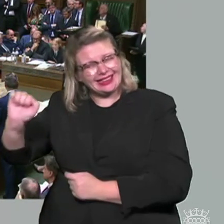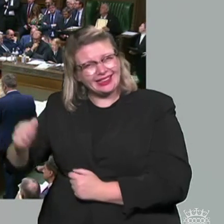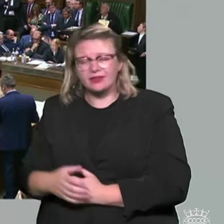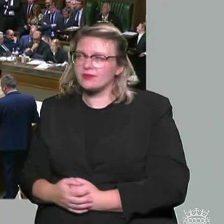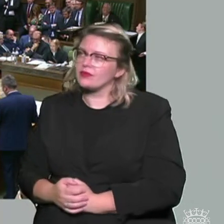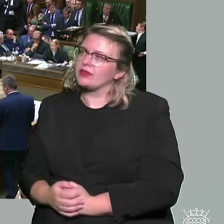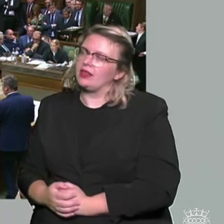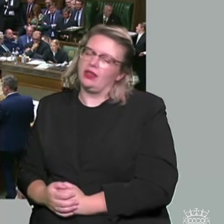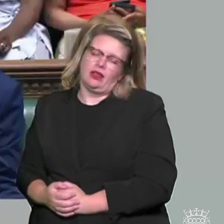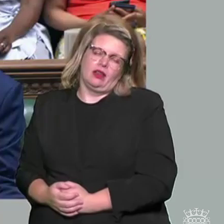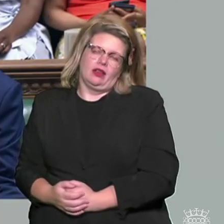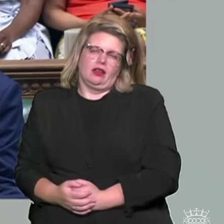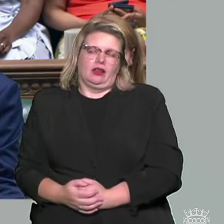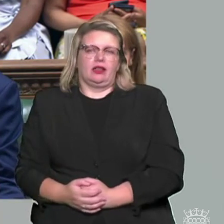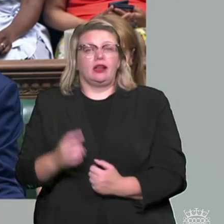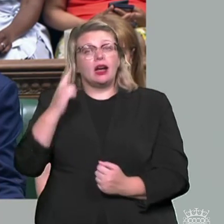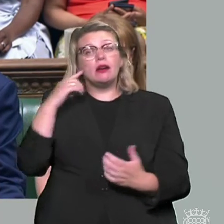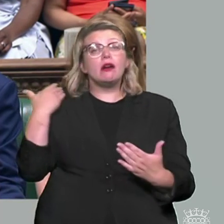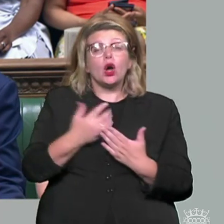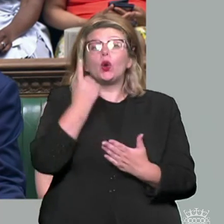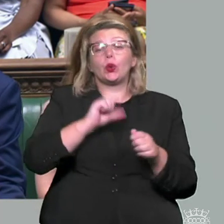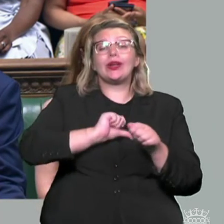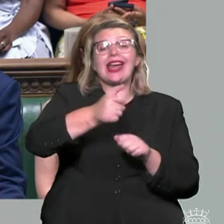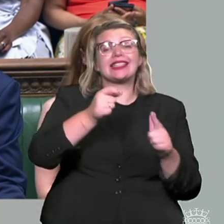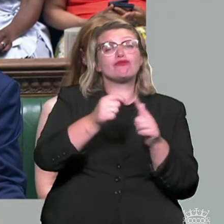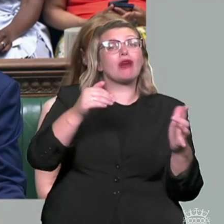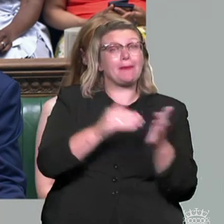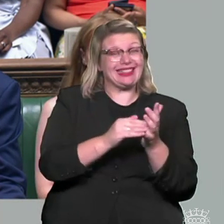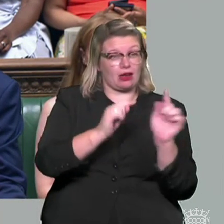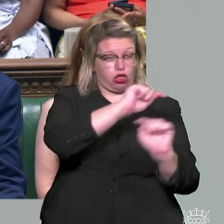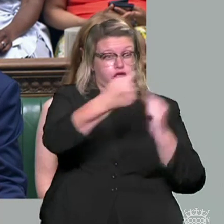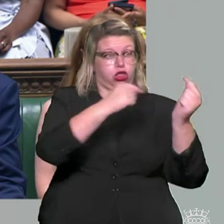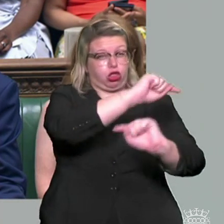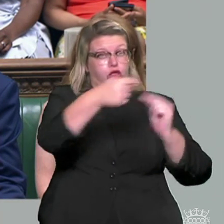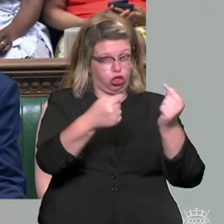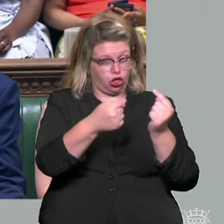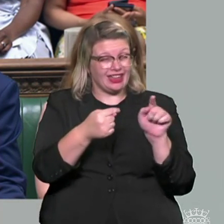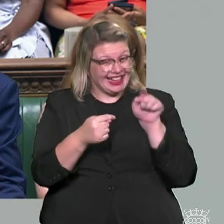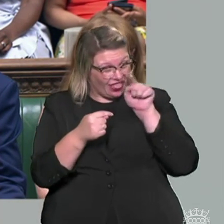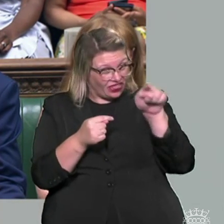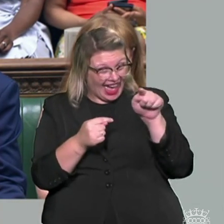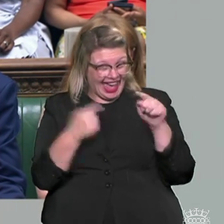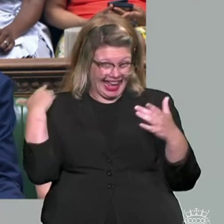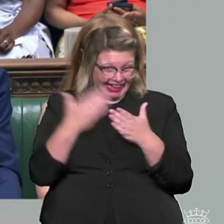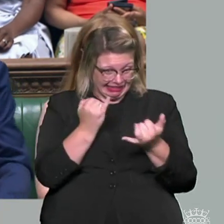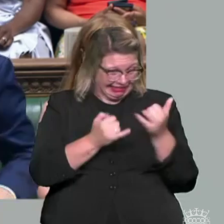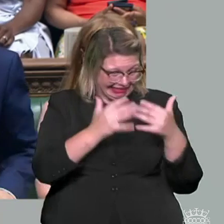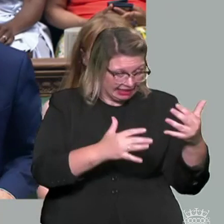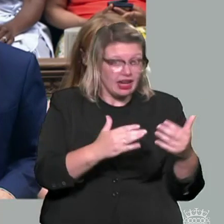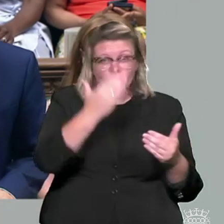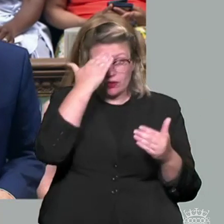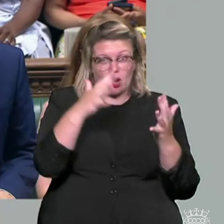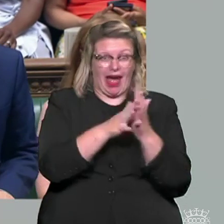I think the message coming out of this leadership contest is pretty clear: they got us into this mess, and they have no idea how to get us out of it.